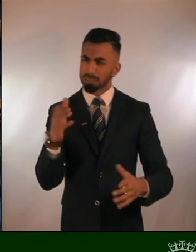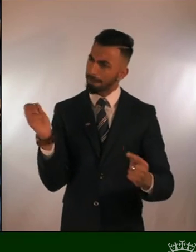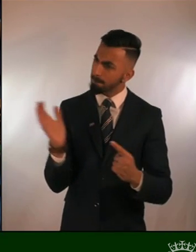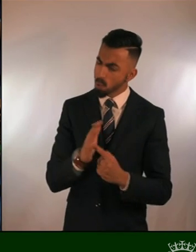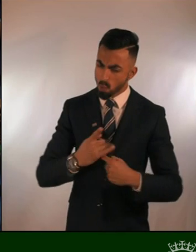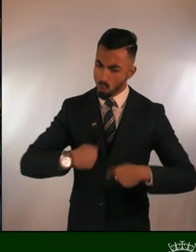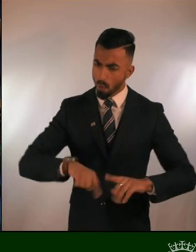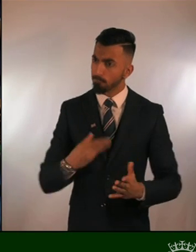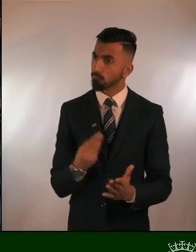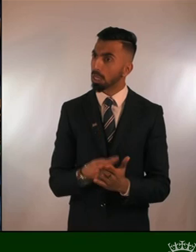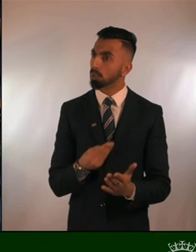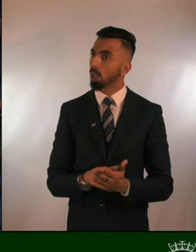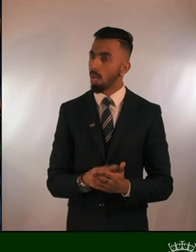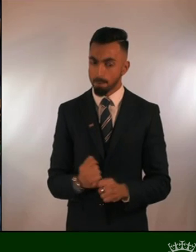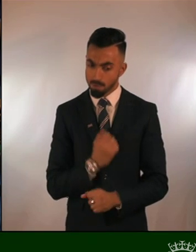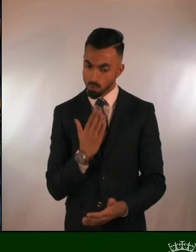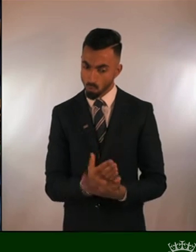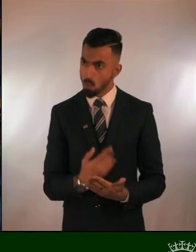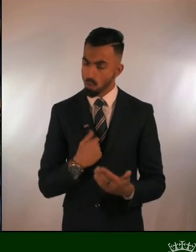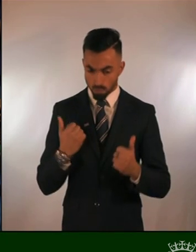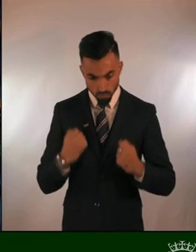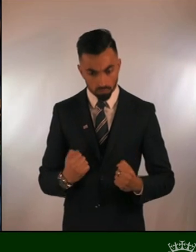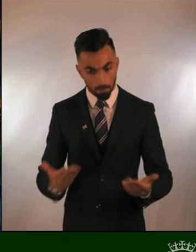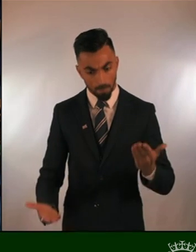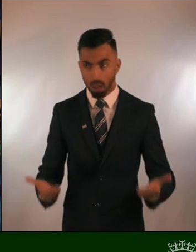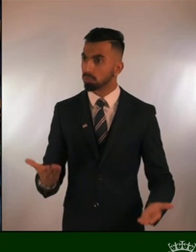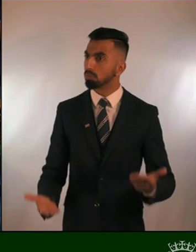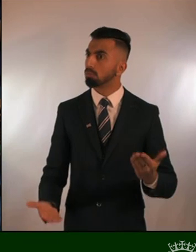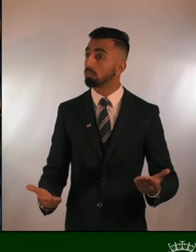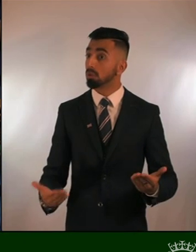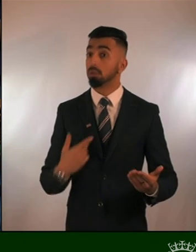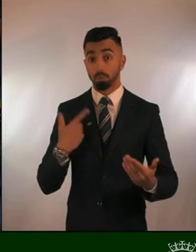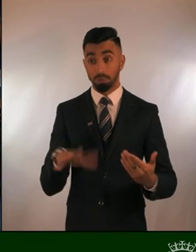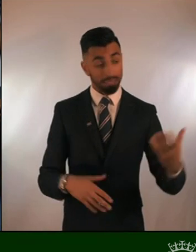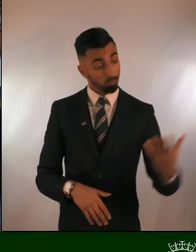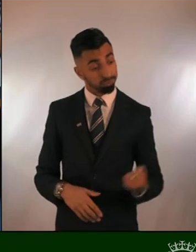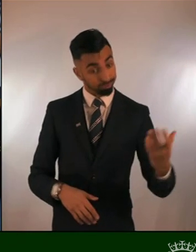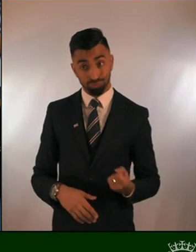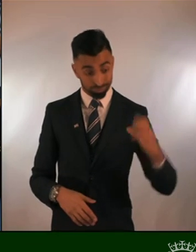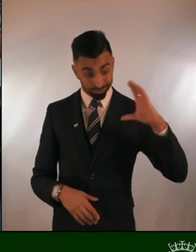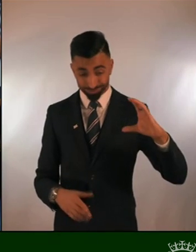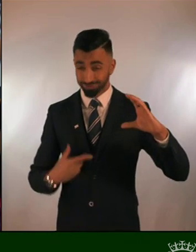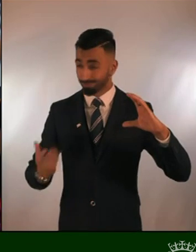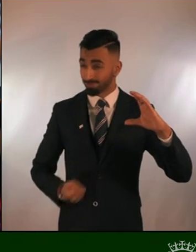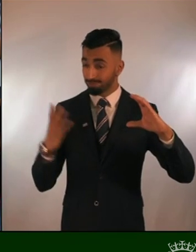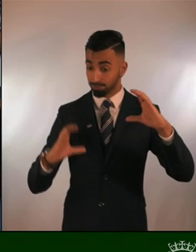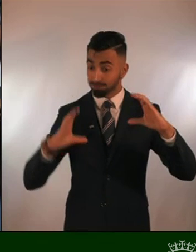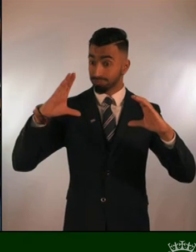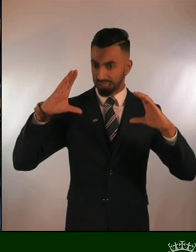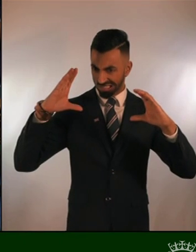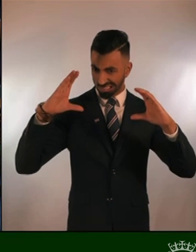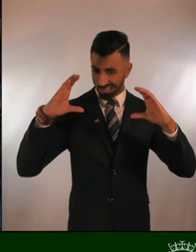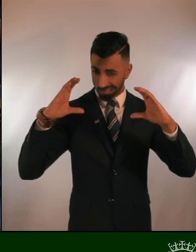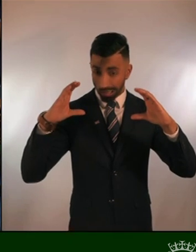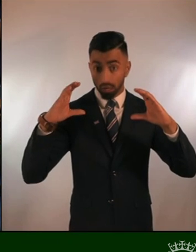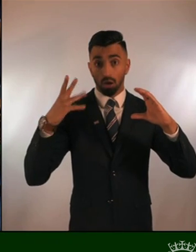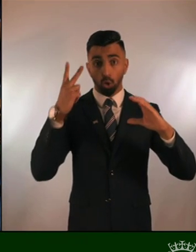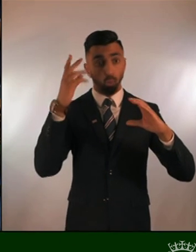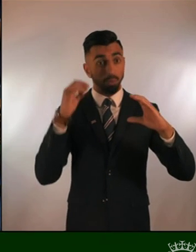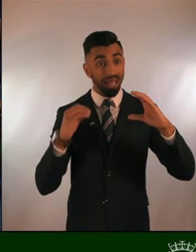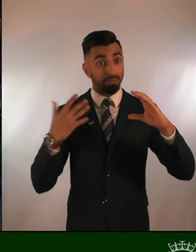Our public finances are strong, with the deficit down from 10% in 2010 to less than 2% last year.